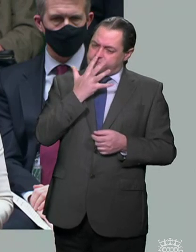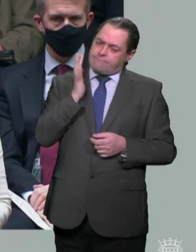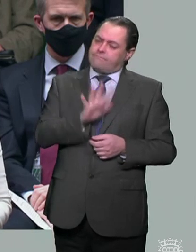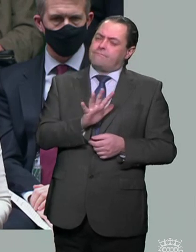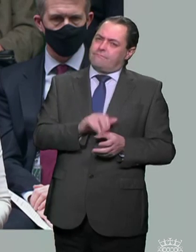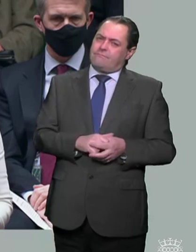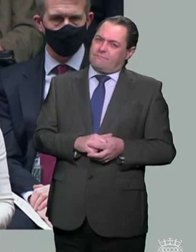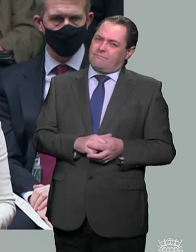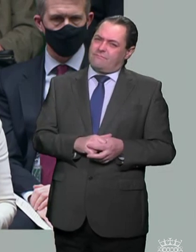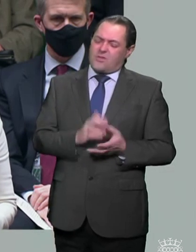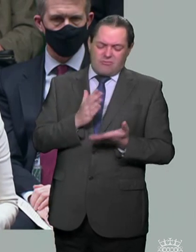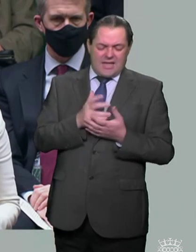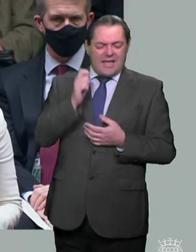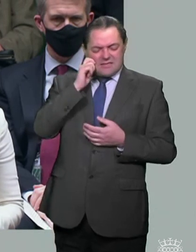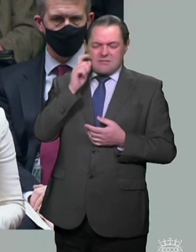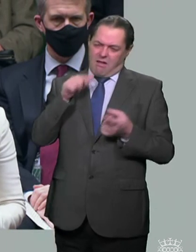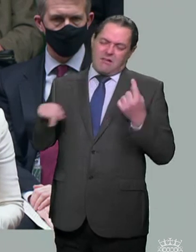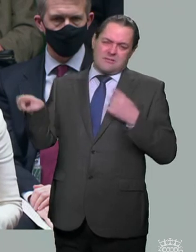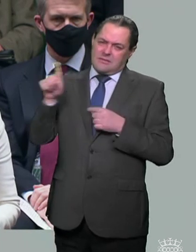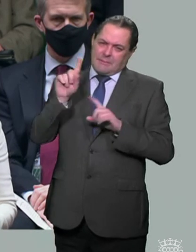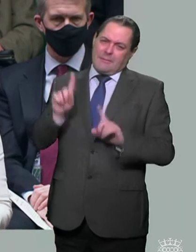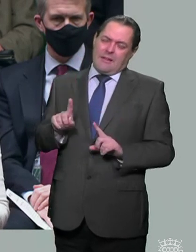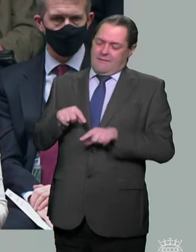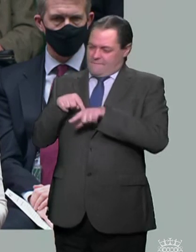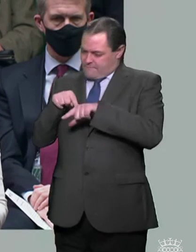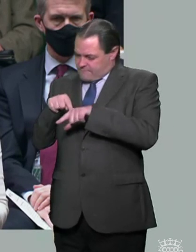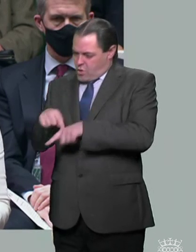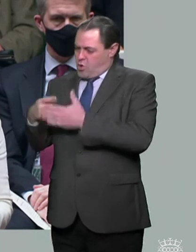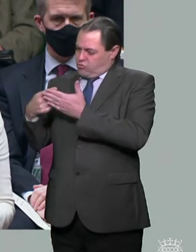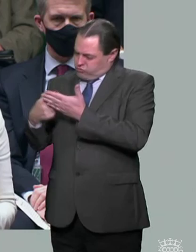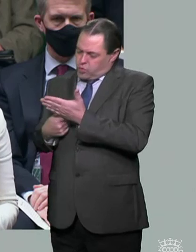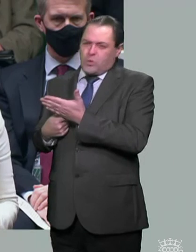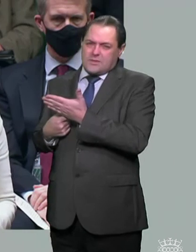This is an insult to everyone who followed the rules.